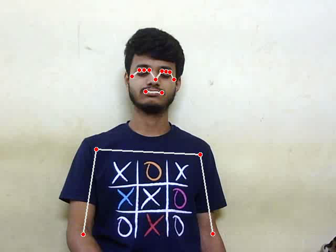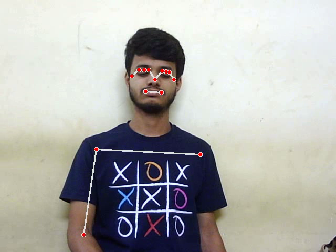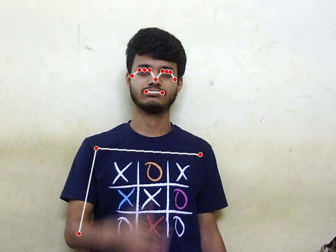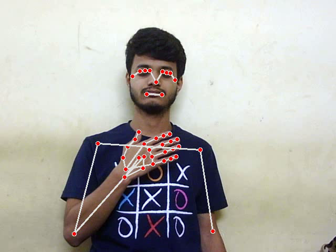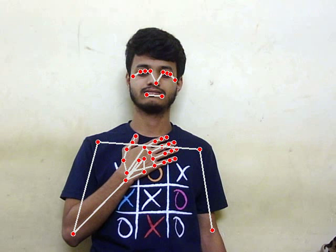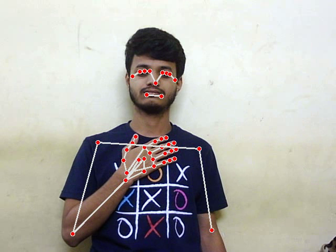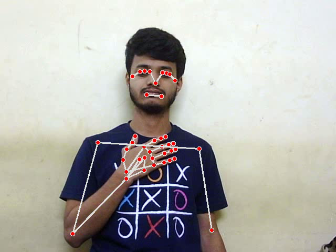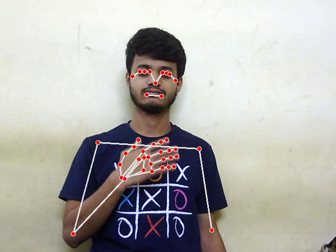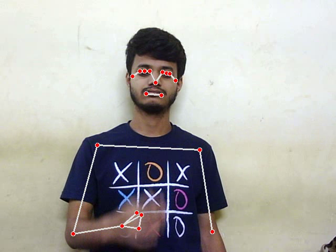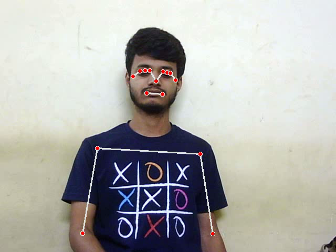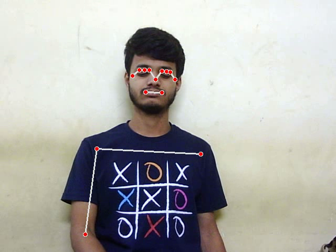my